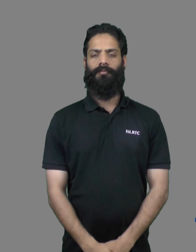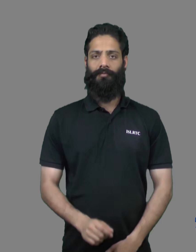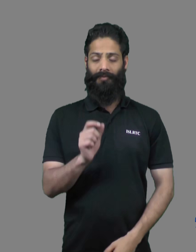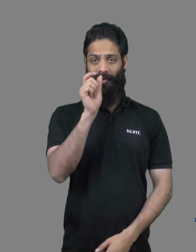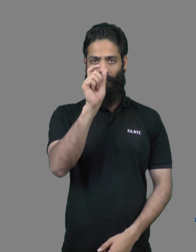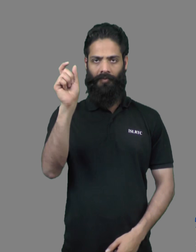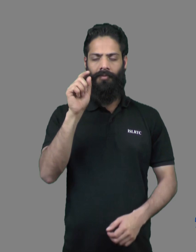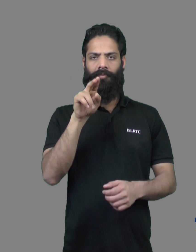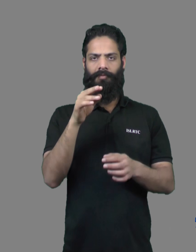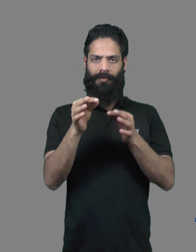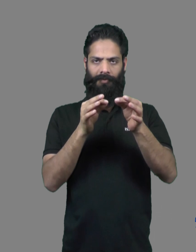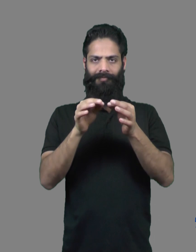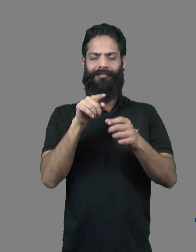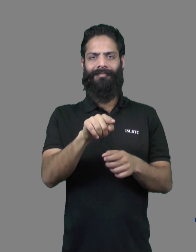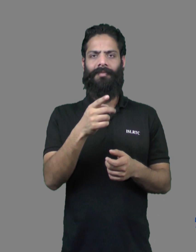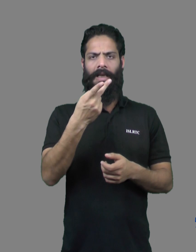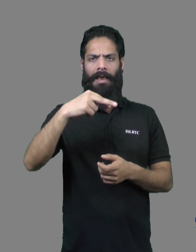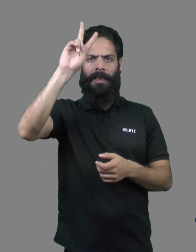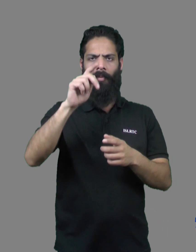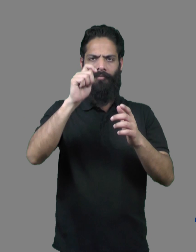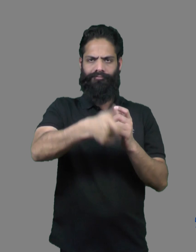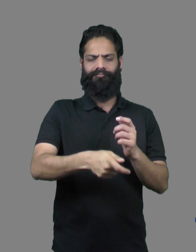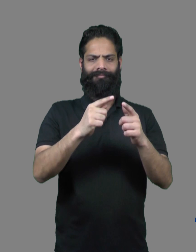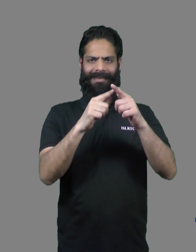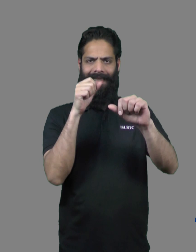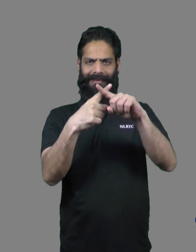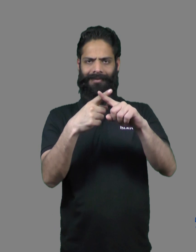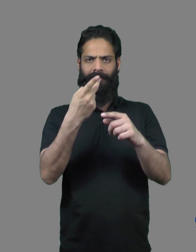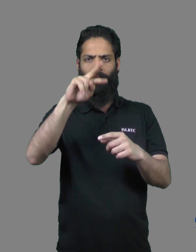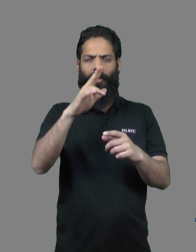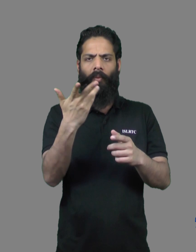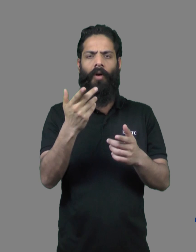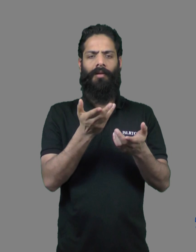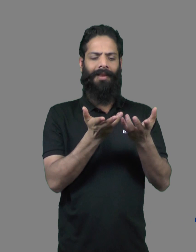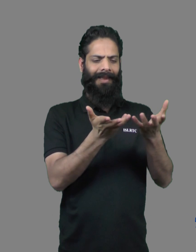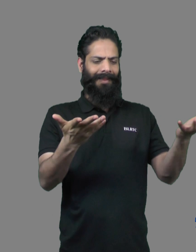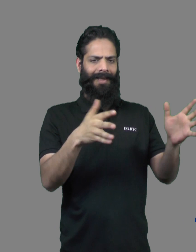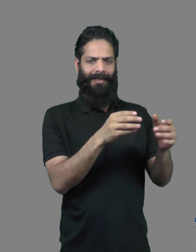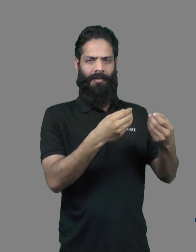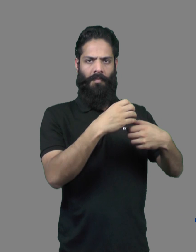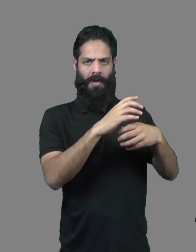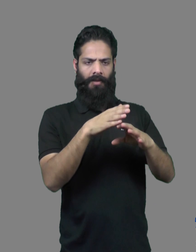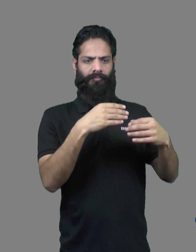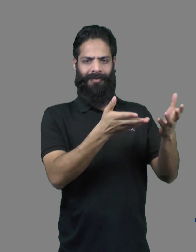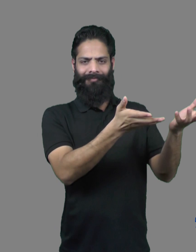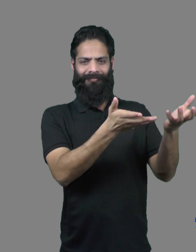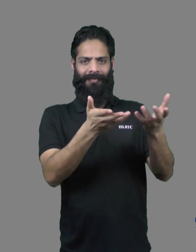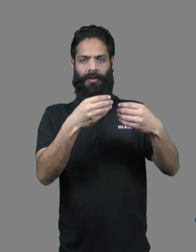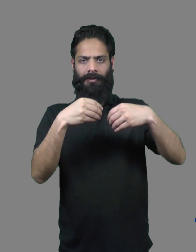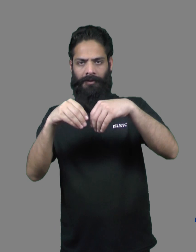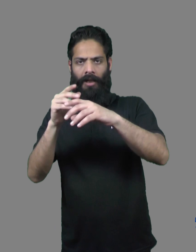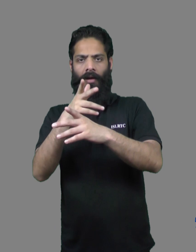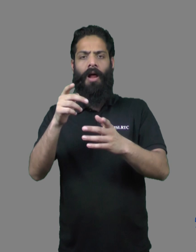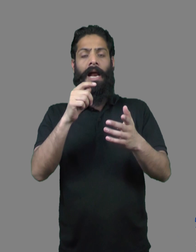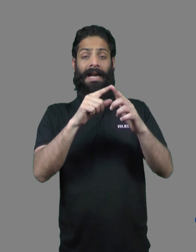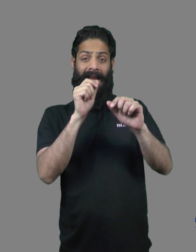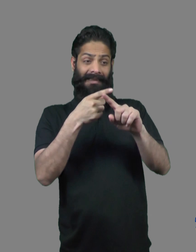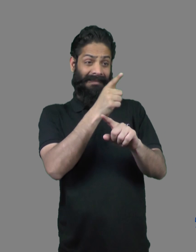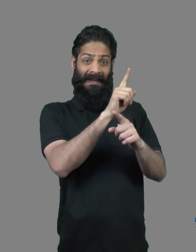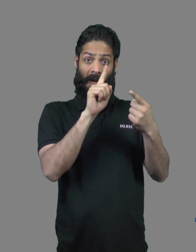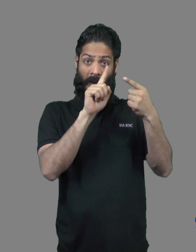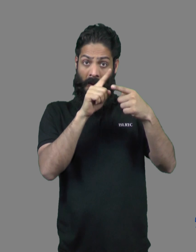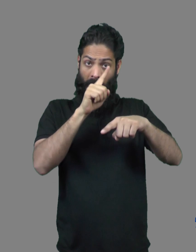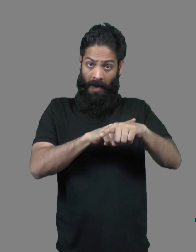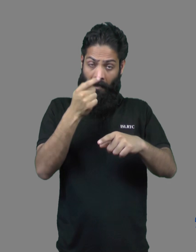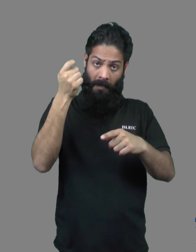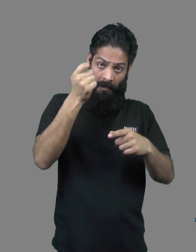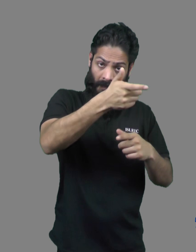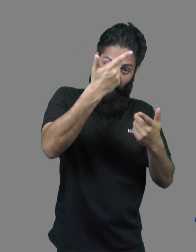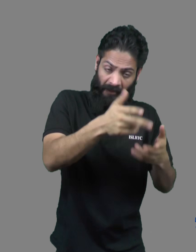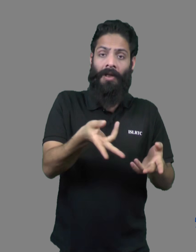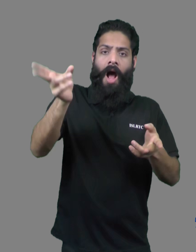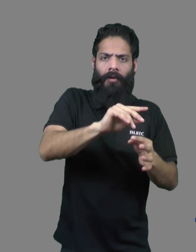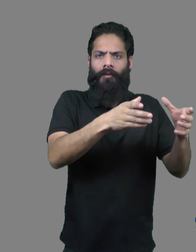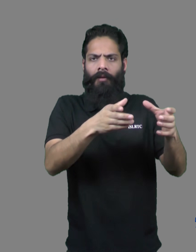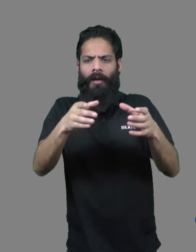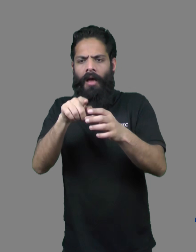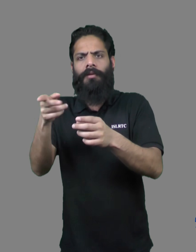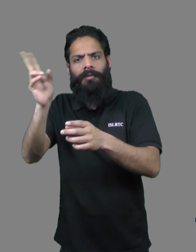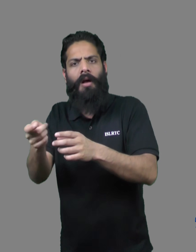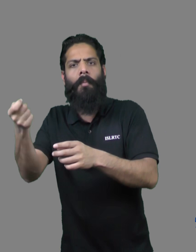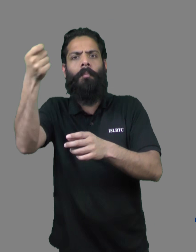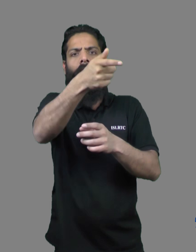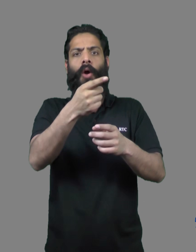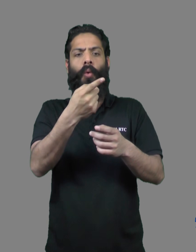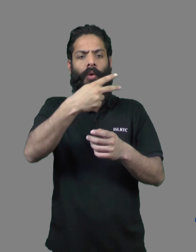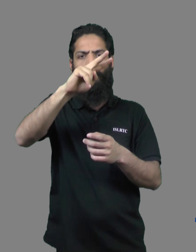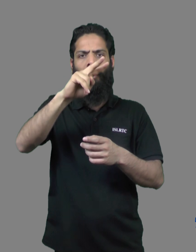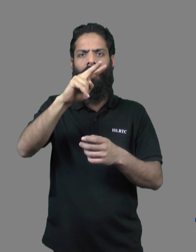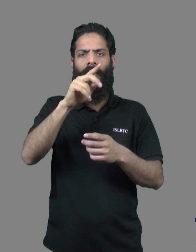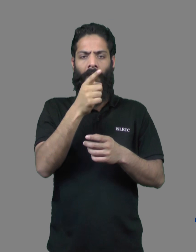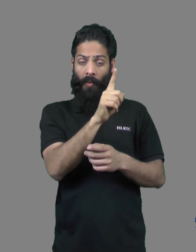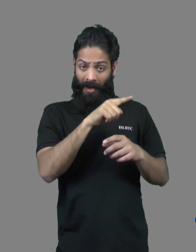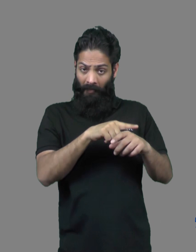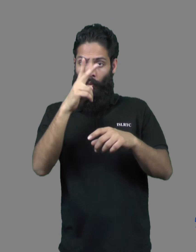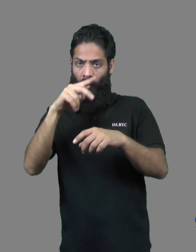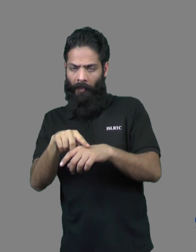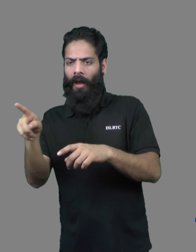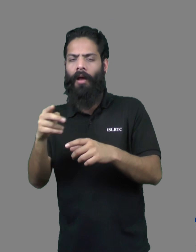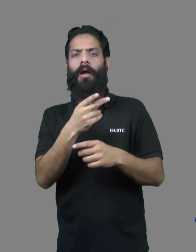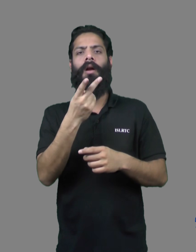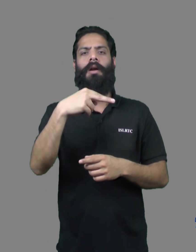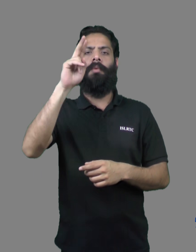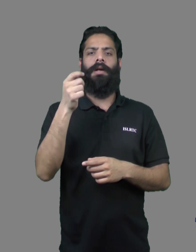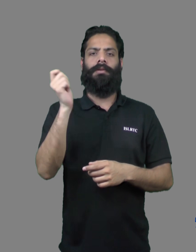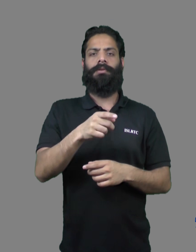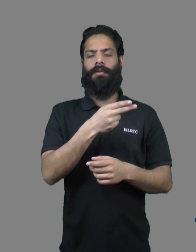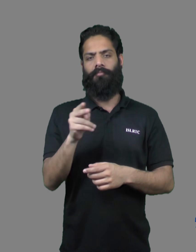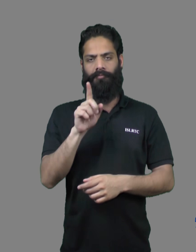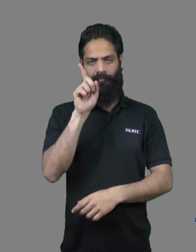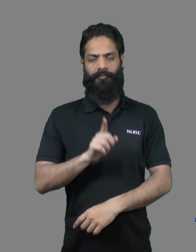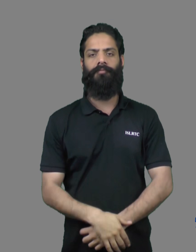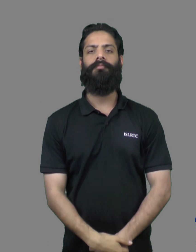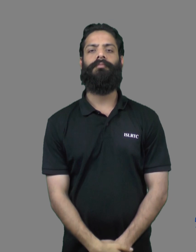Double Taxation